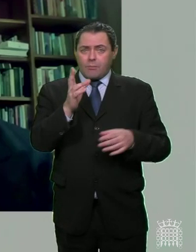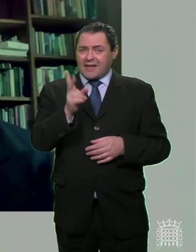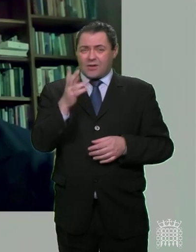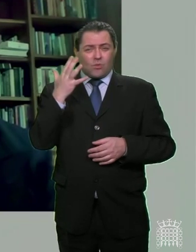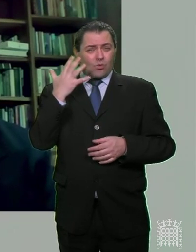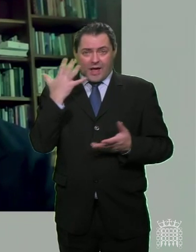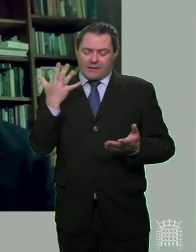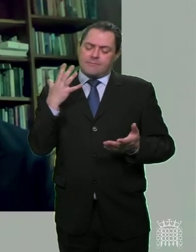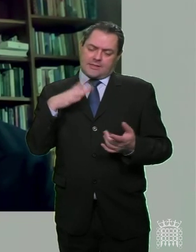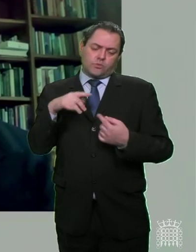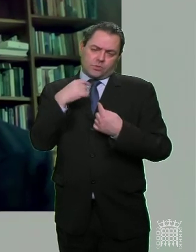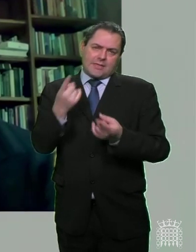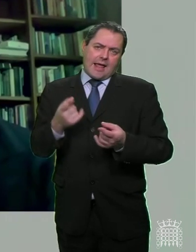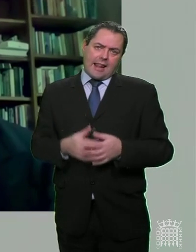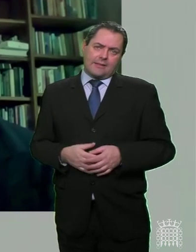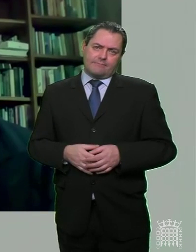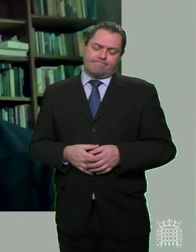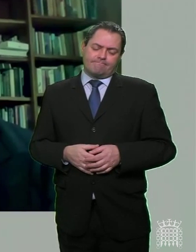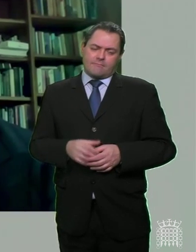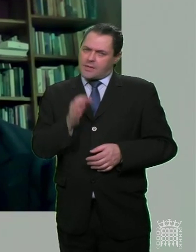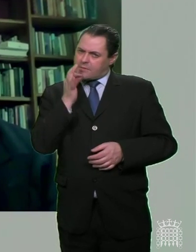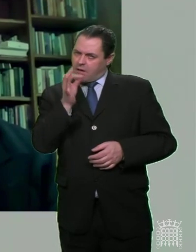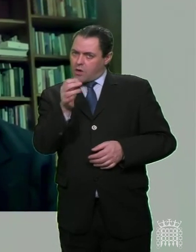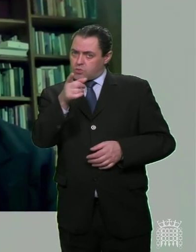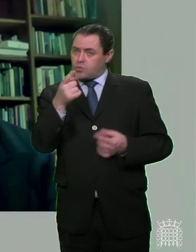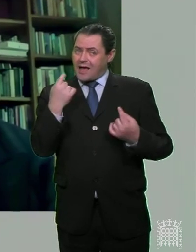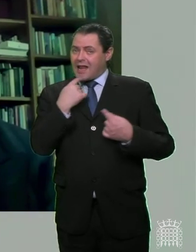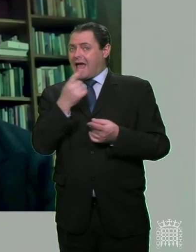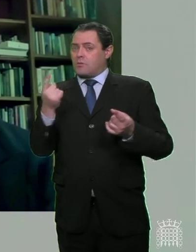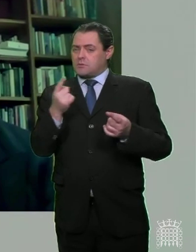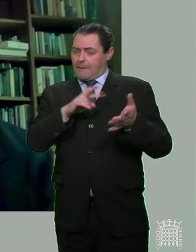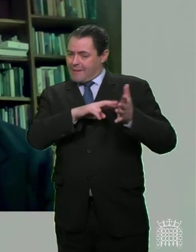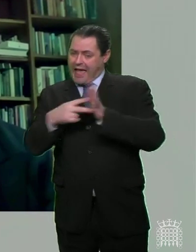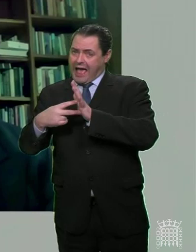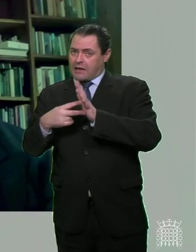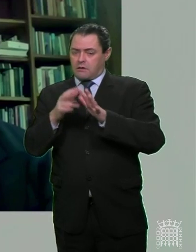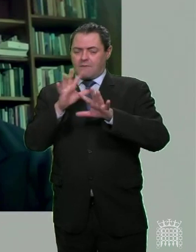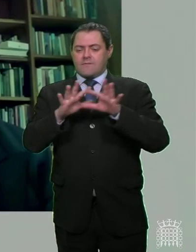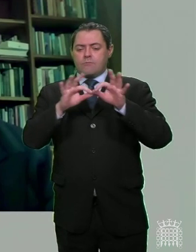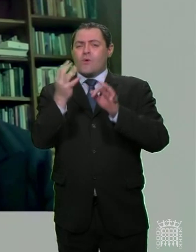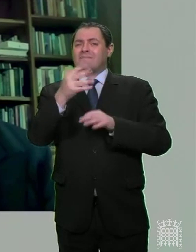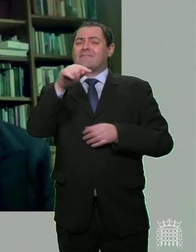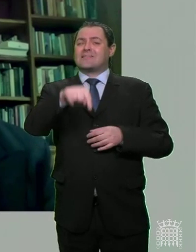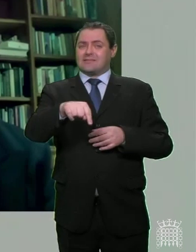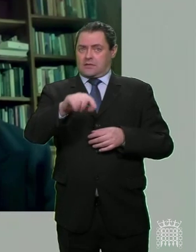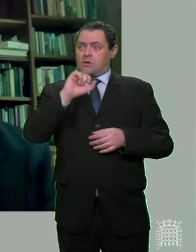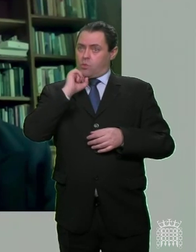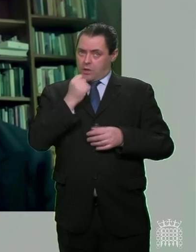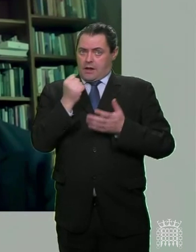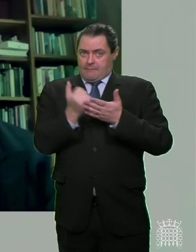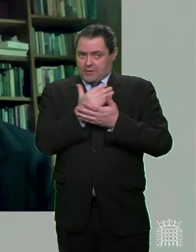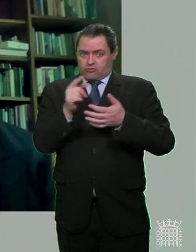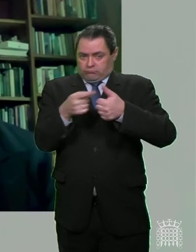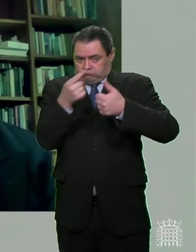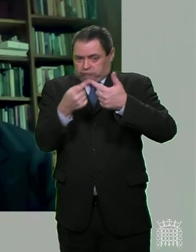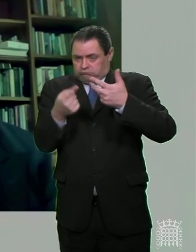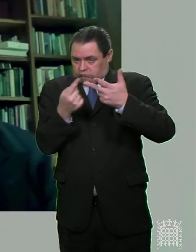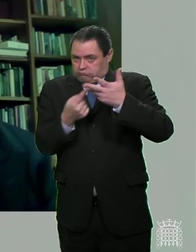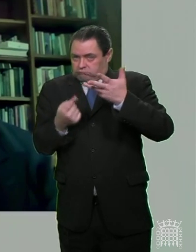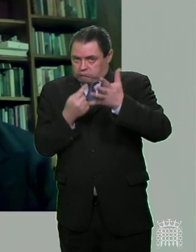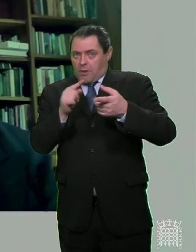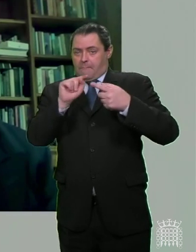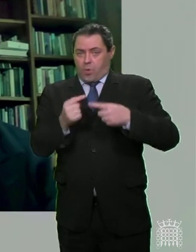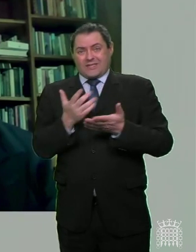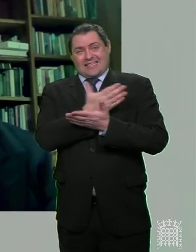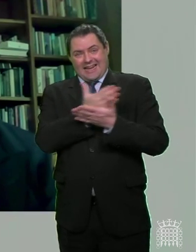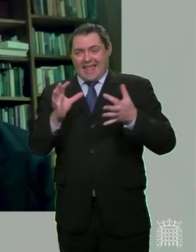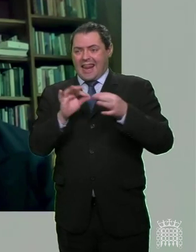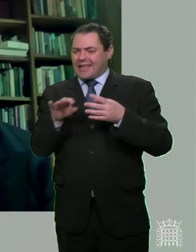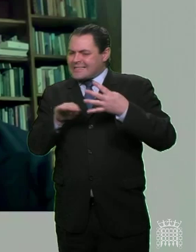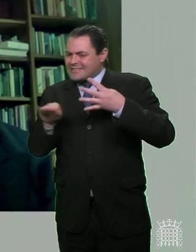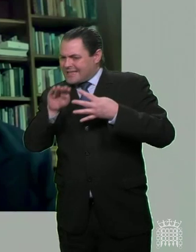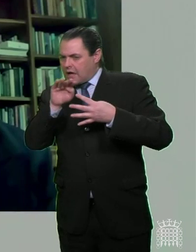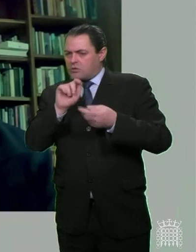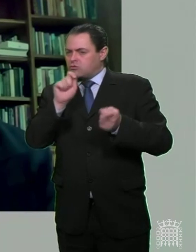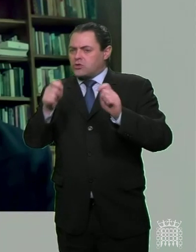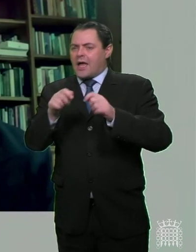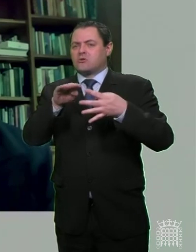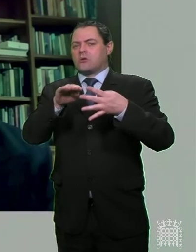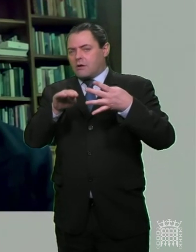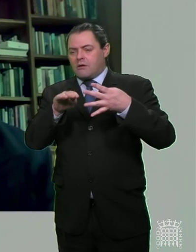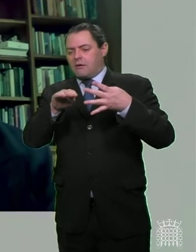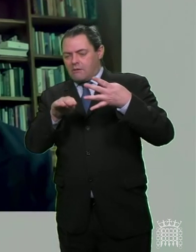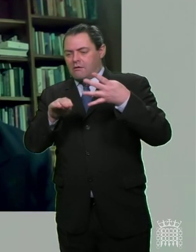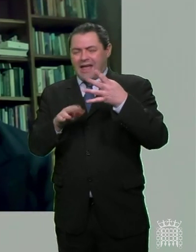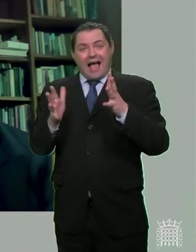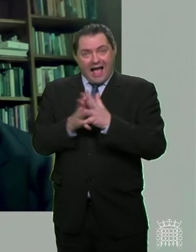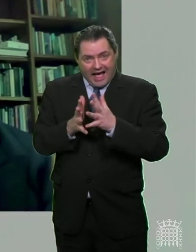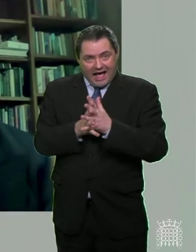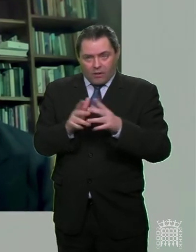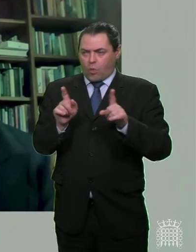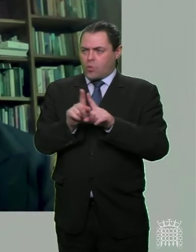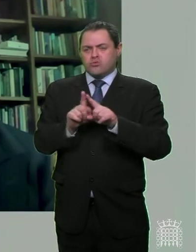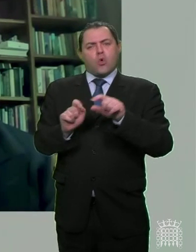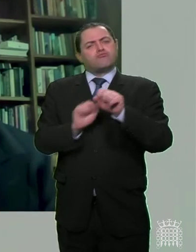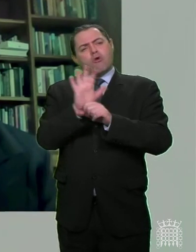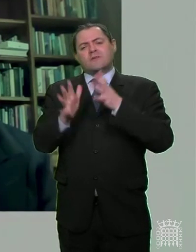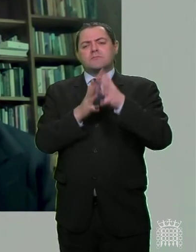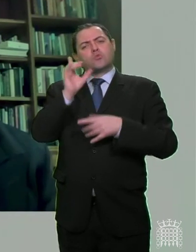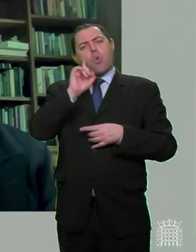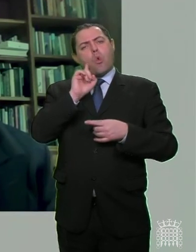Will my right honourable Friend assure the House that when he announces his comprehensive plan in mid-February, it will deal with how we lift every area out of its tier, and with the long- term problems with covid with which we will have to live?